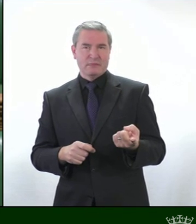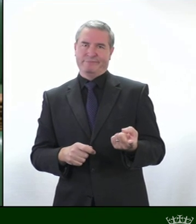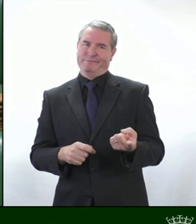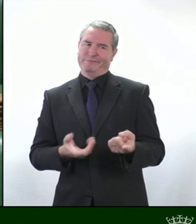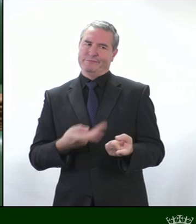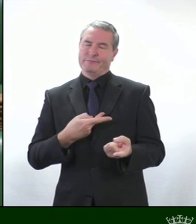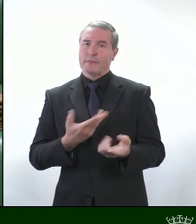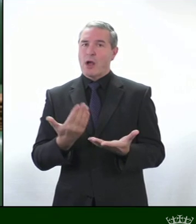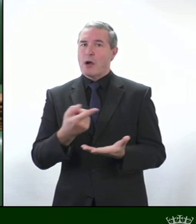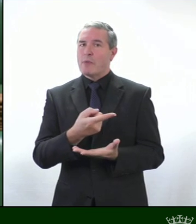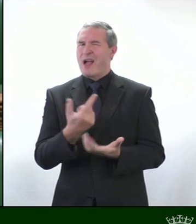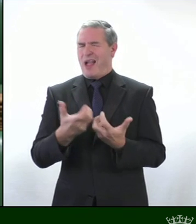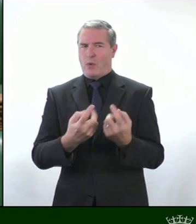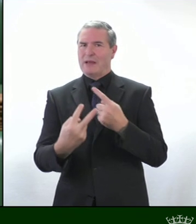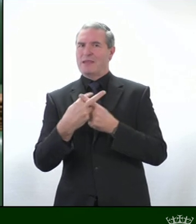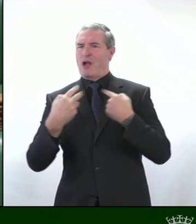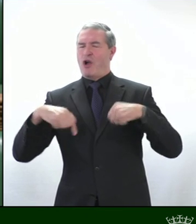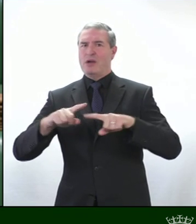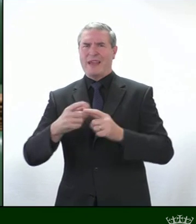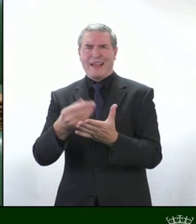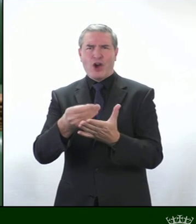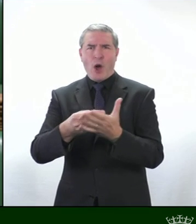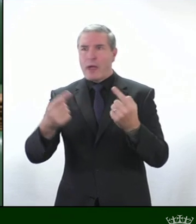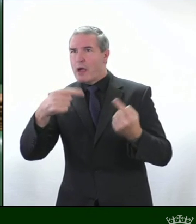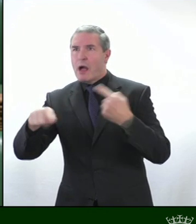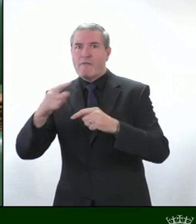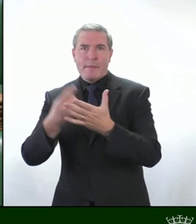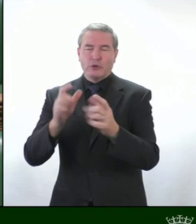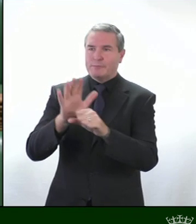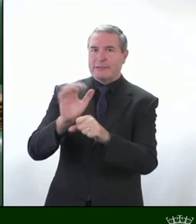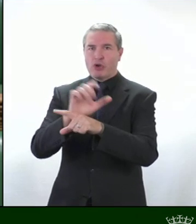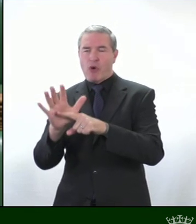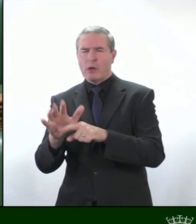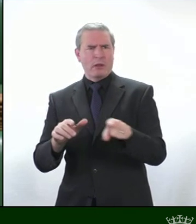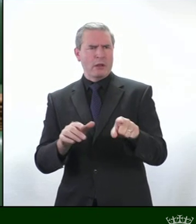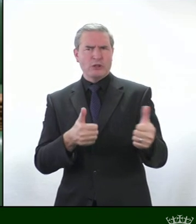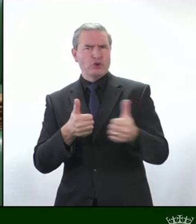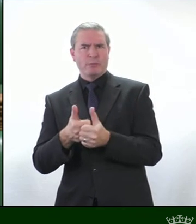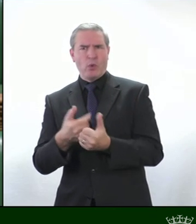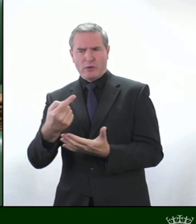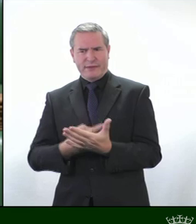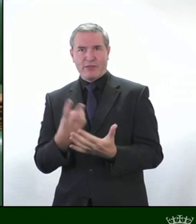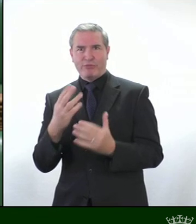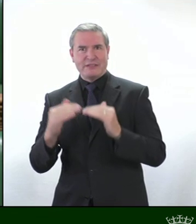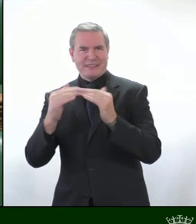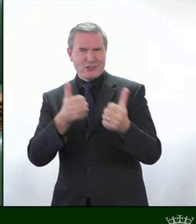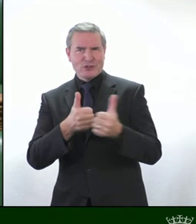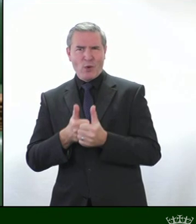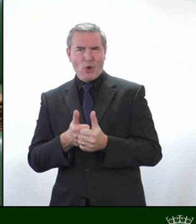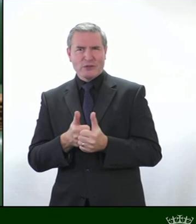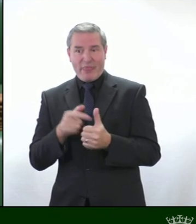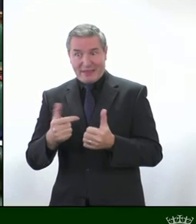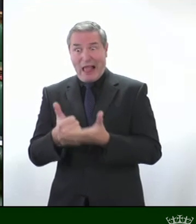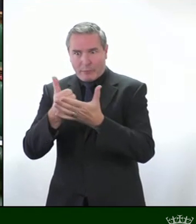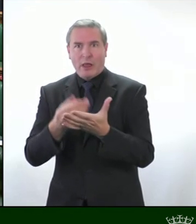How can he attack the economic consequences of our battle against coronavirus when he will not even support measures to open up the economy?